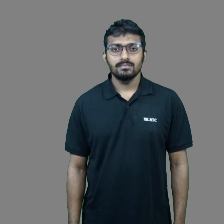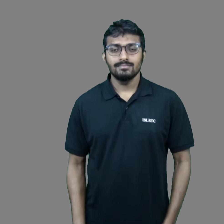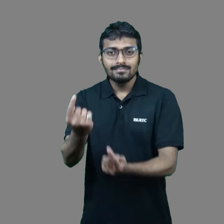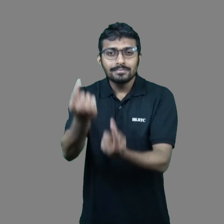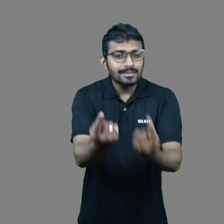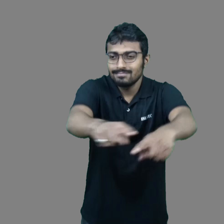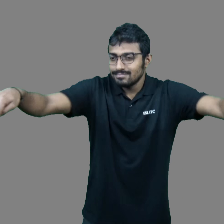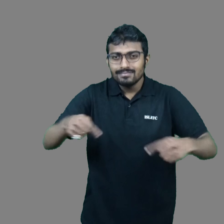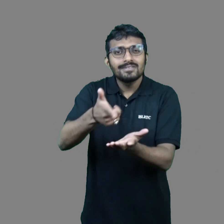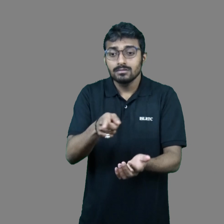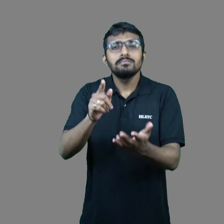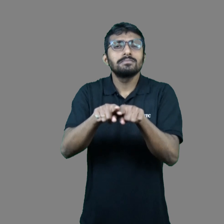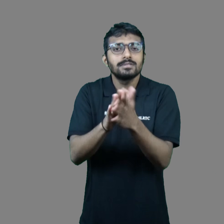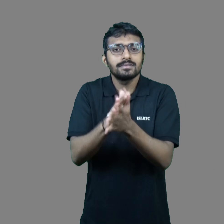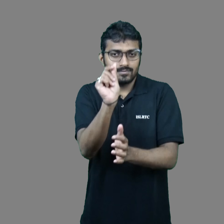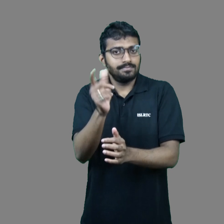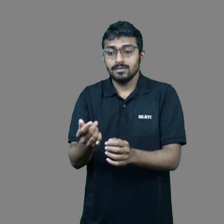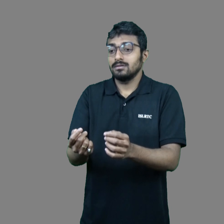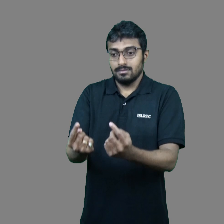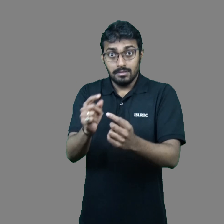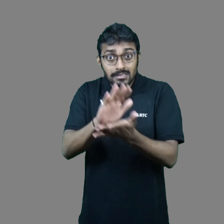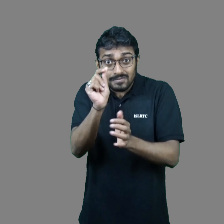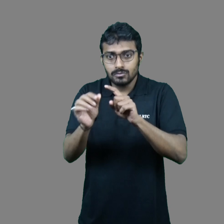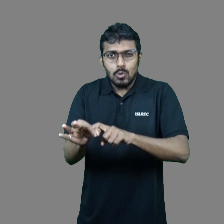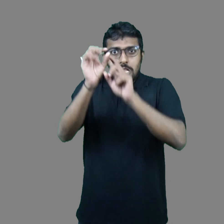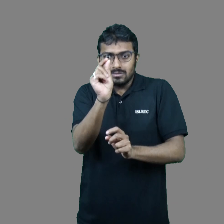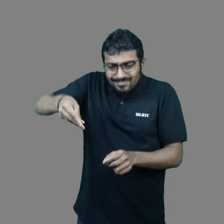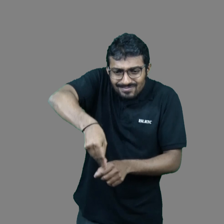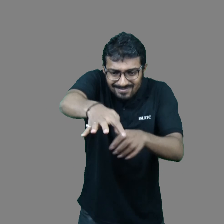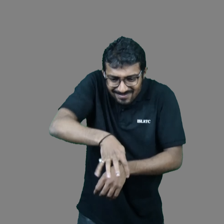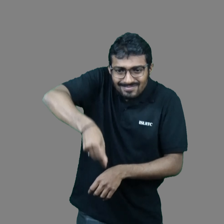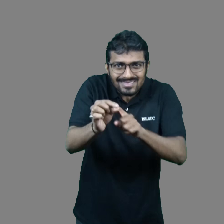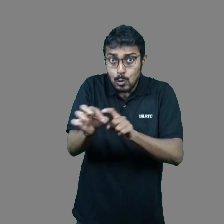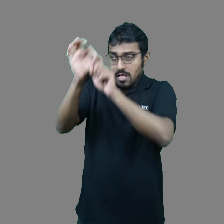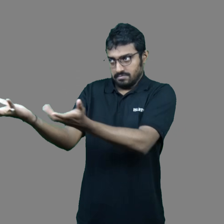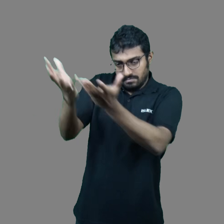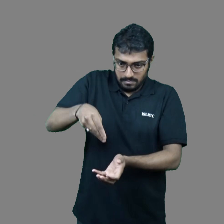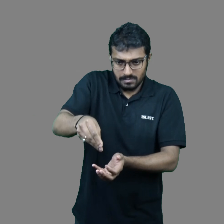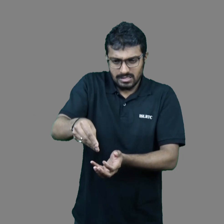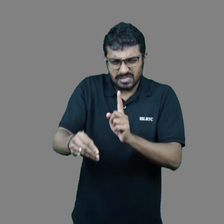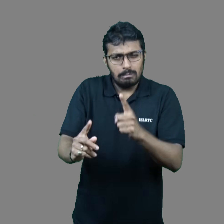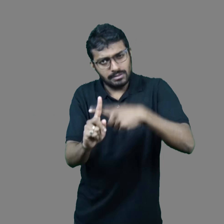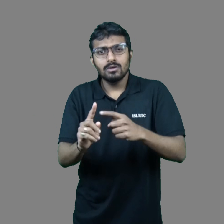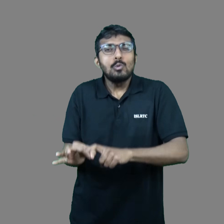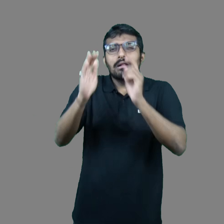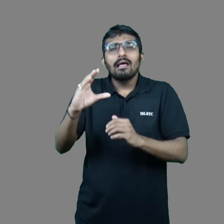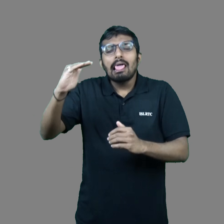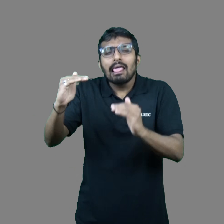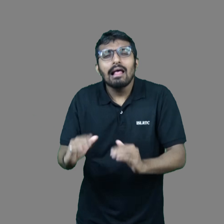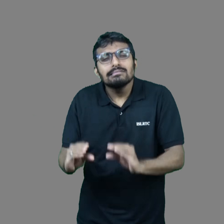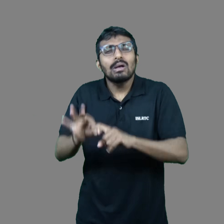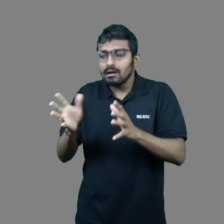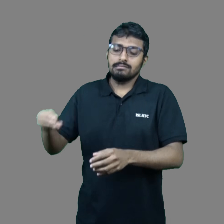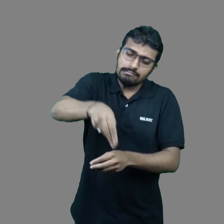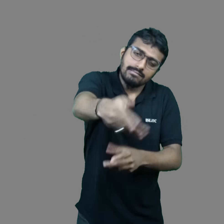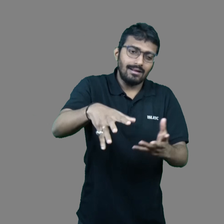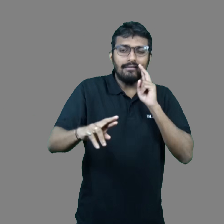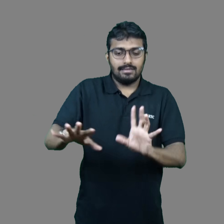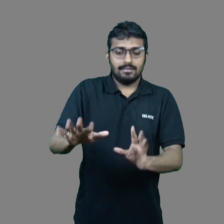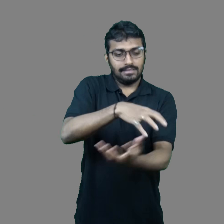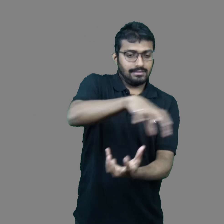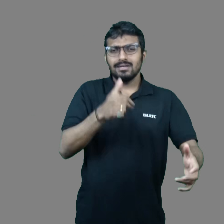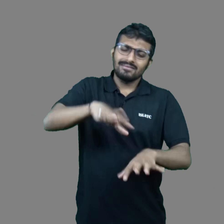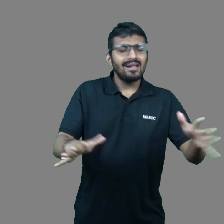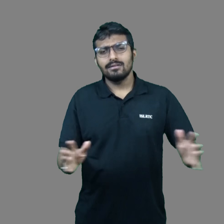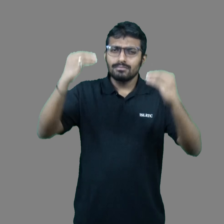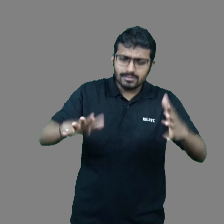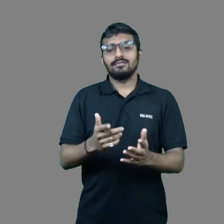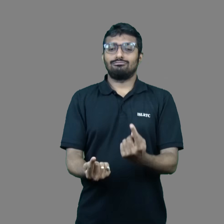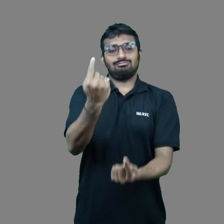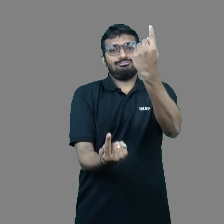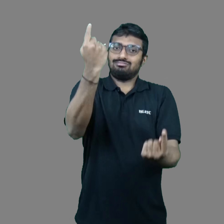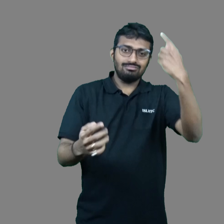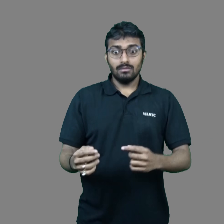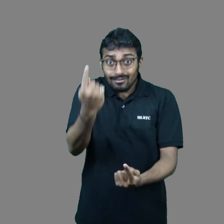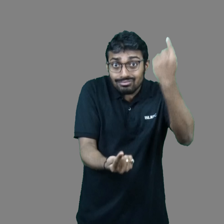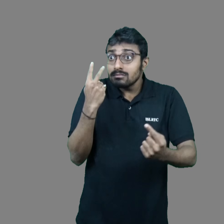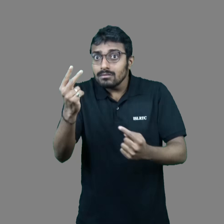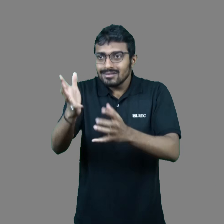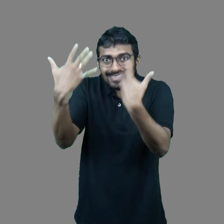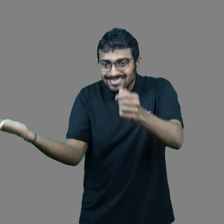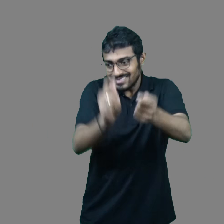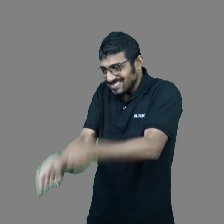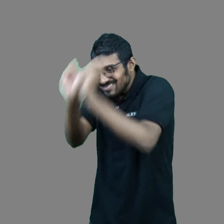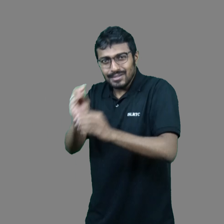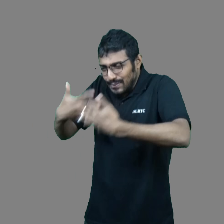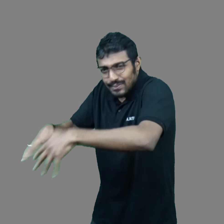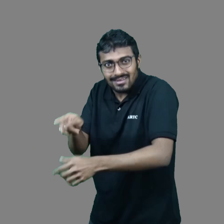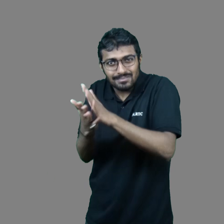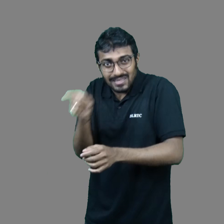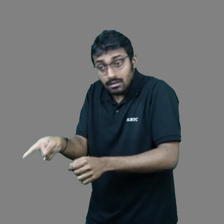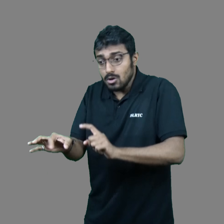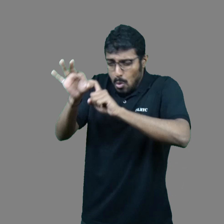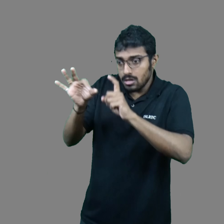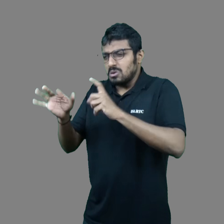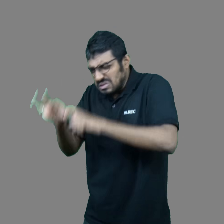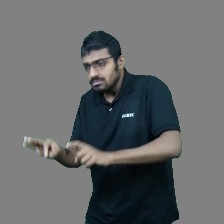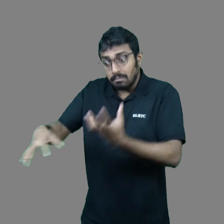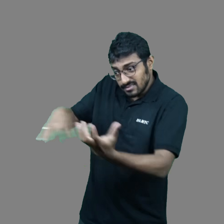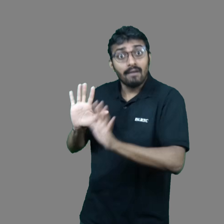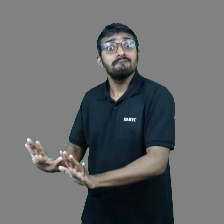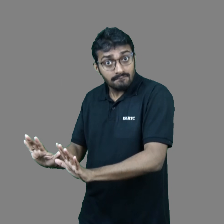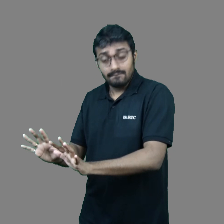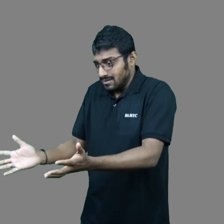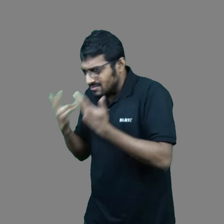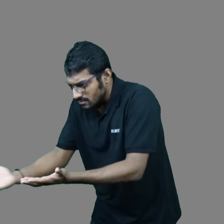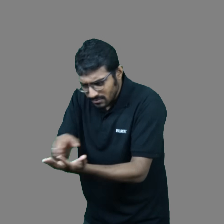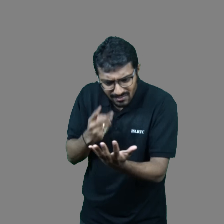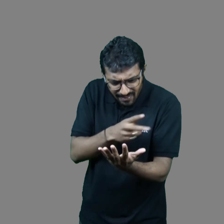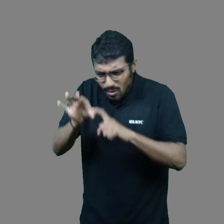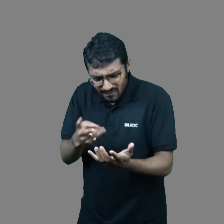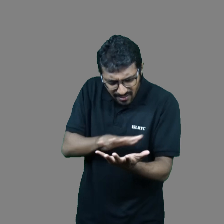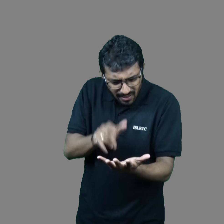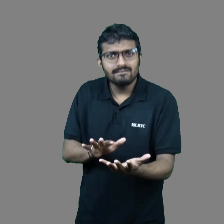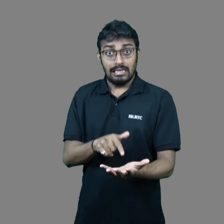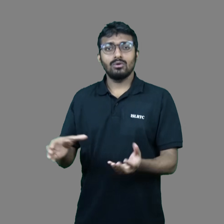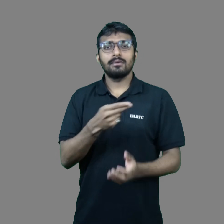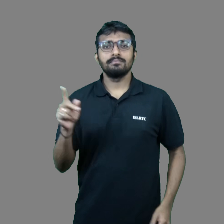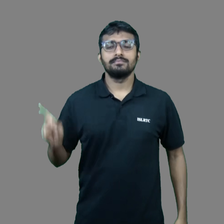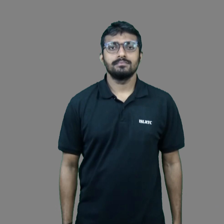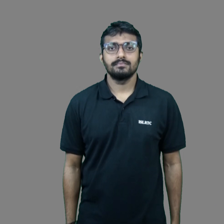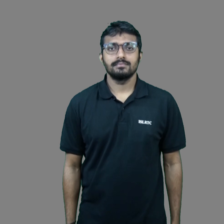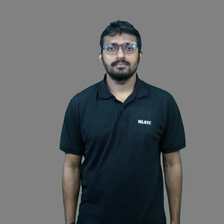Rogue Weeds